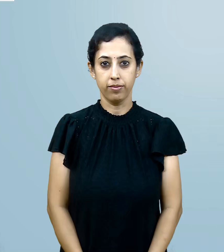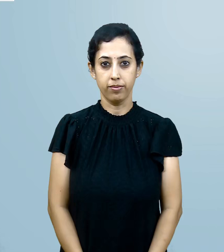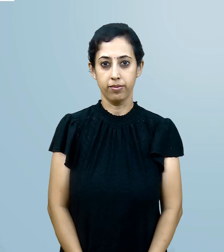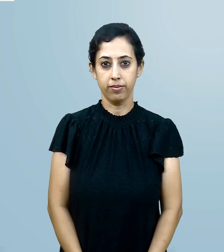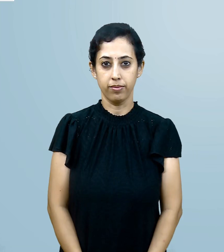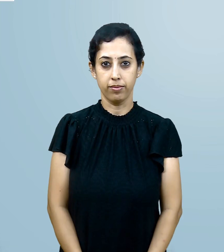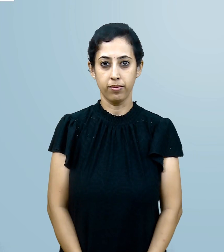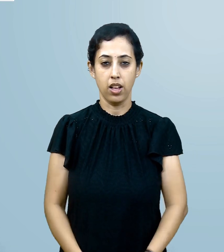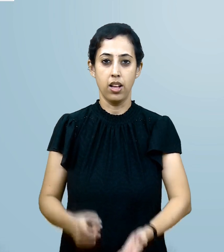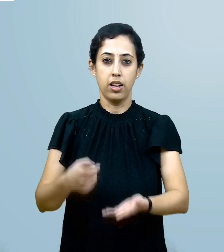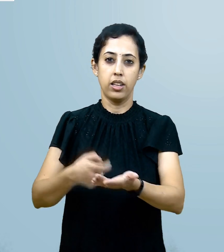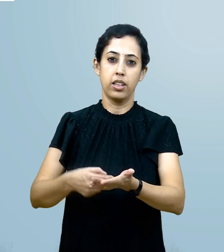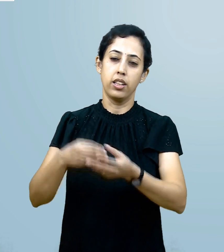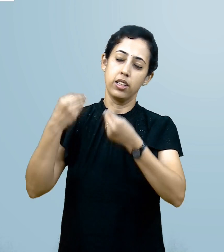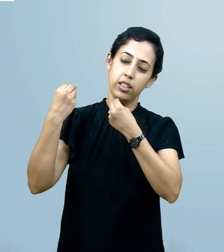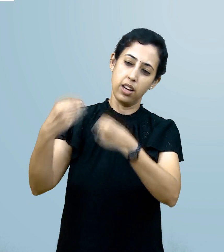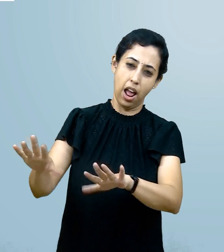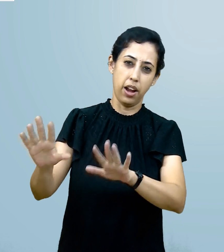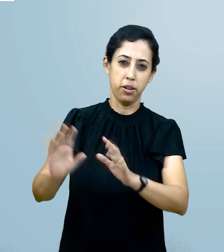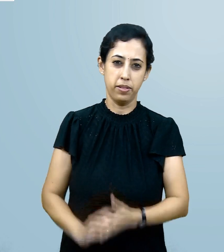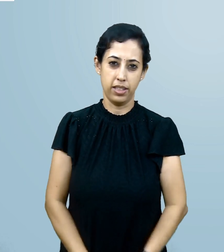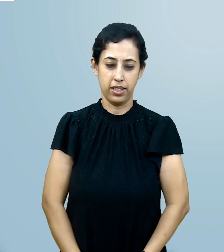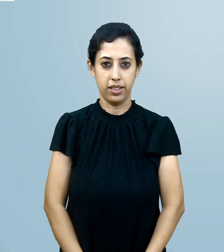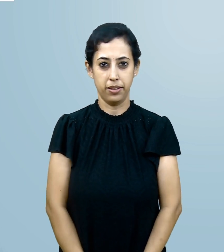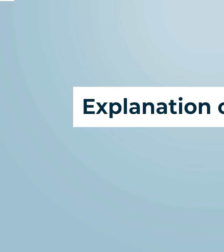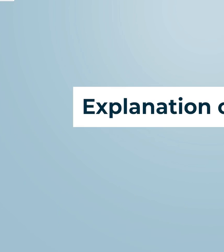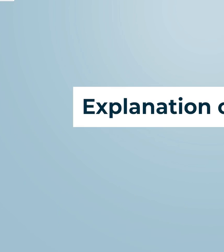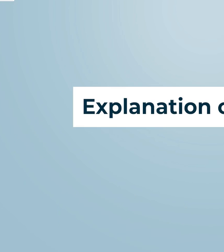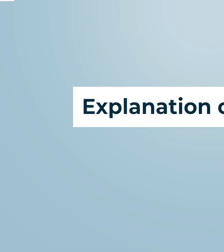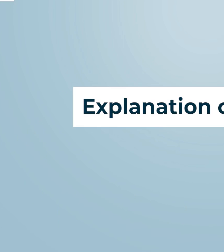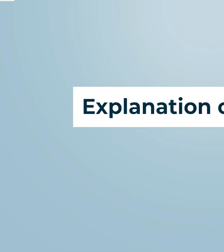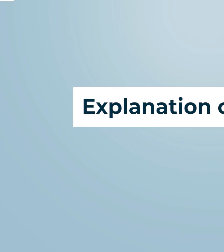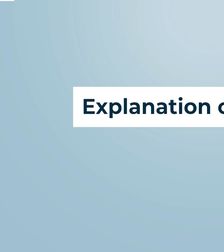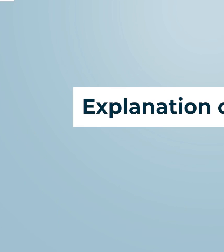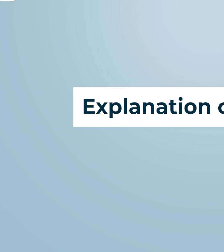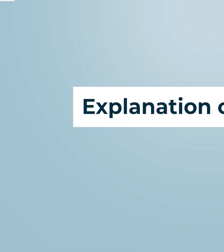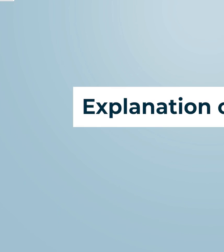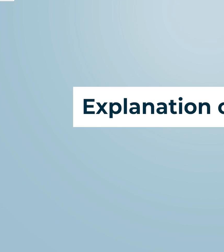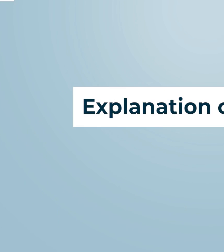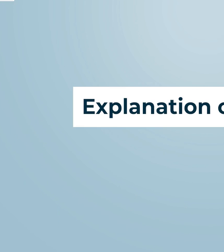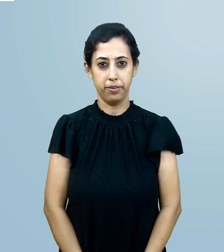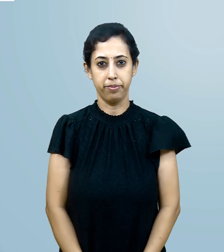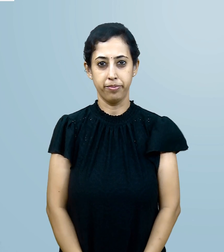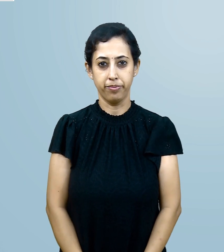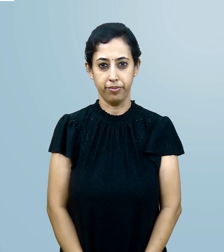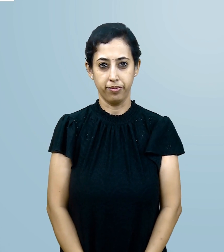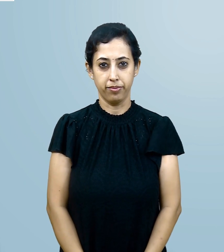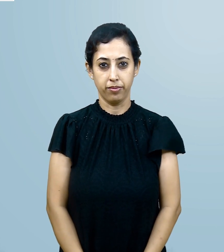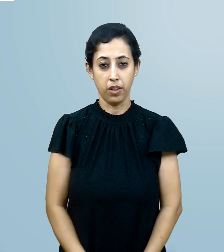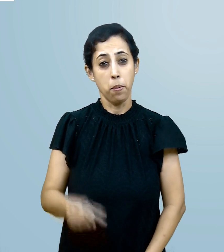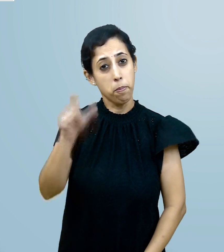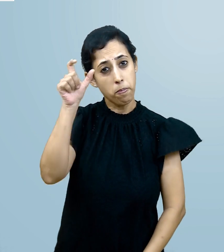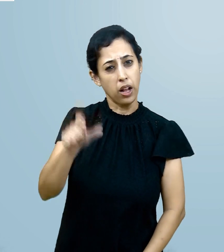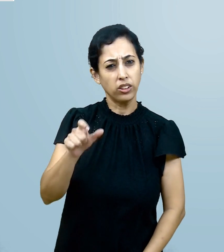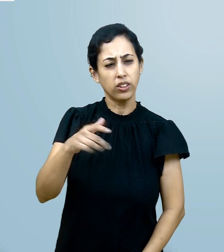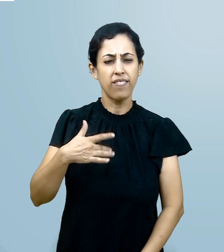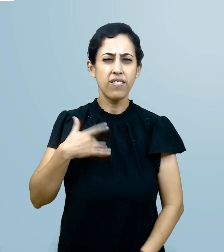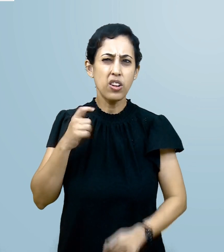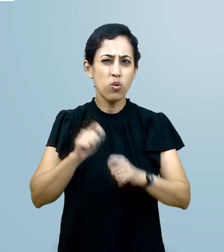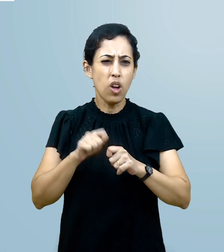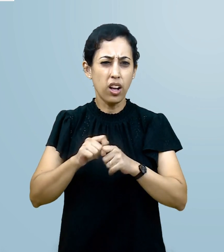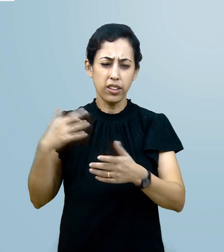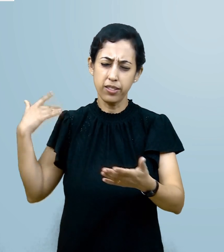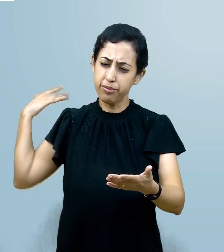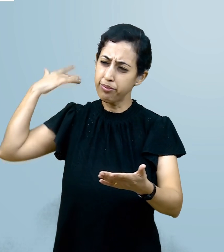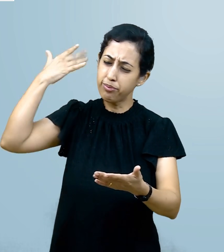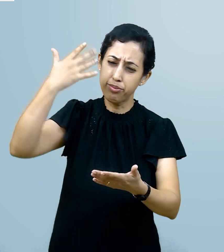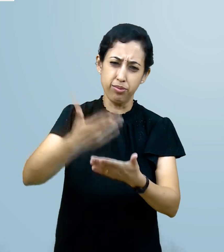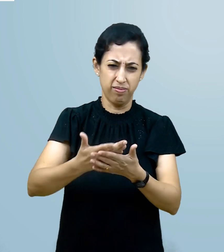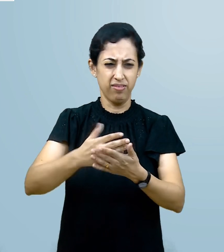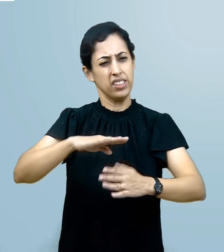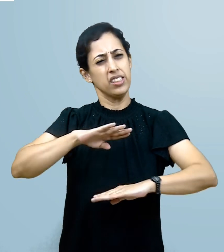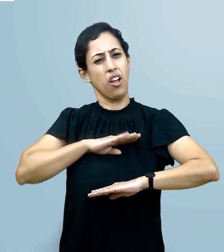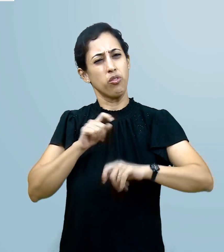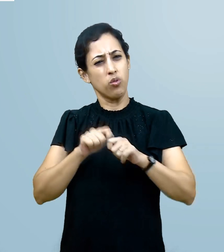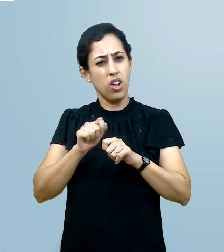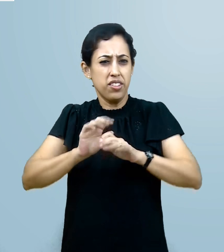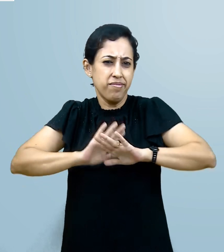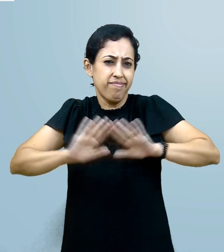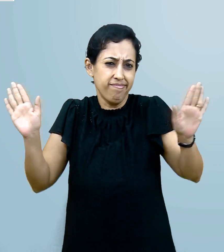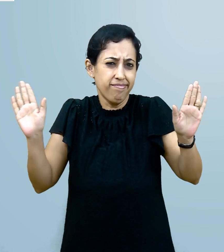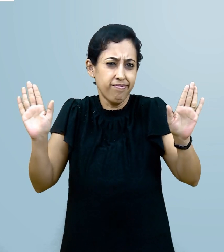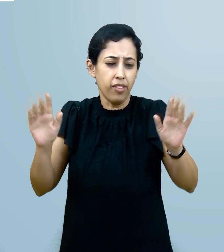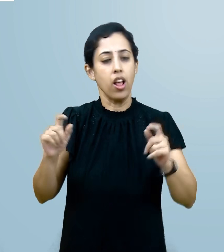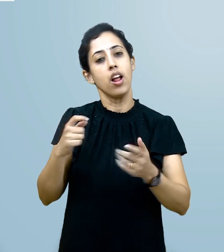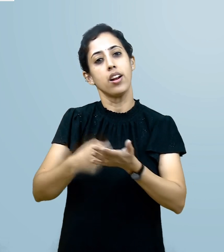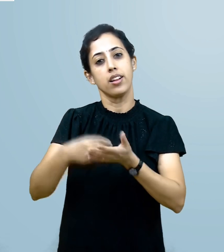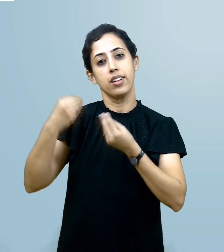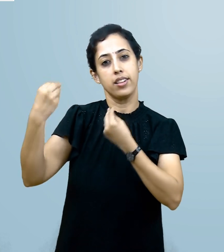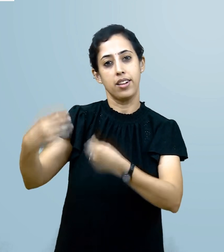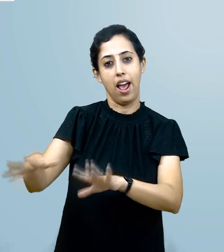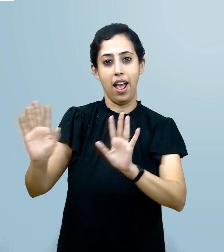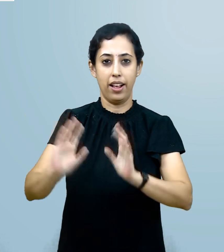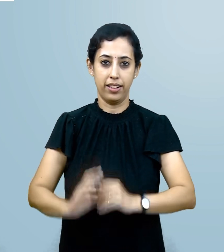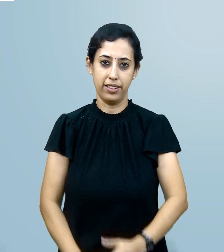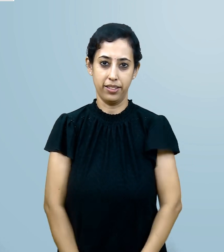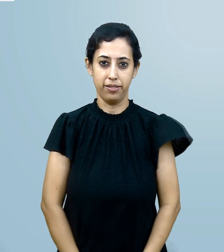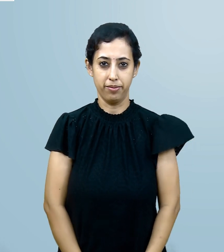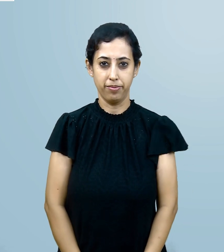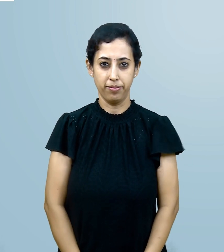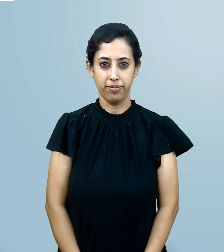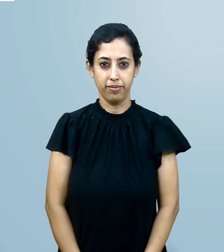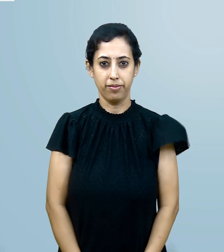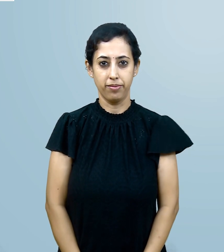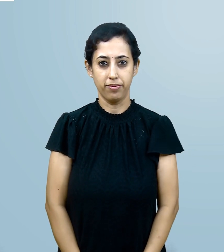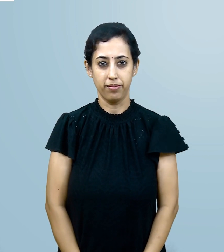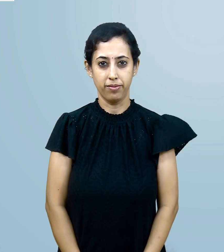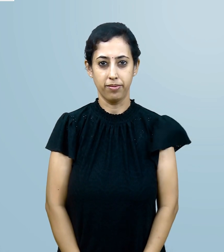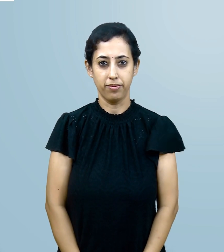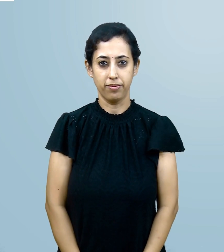Retirement